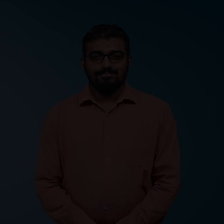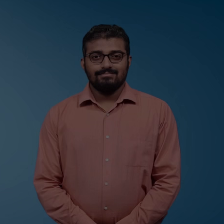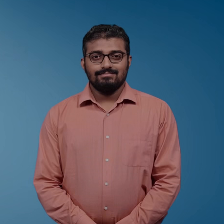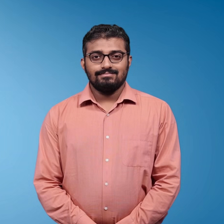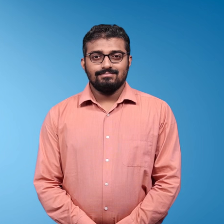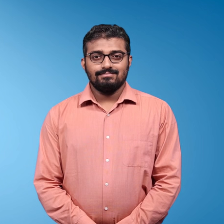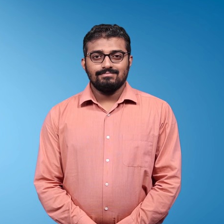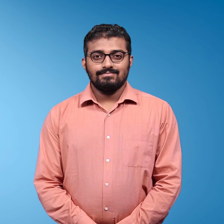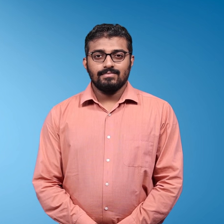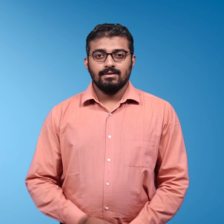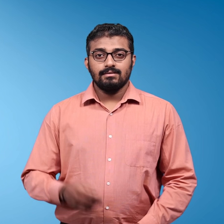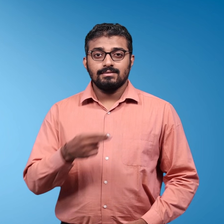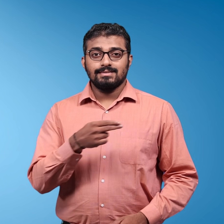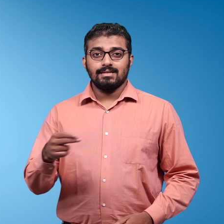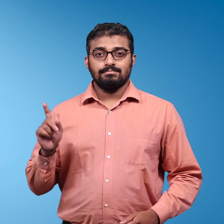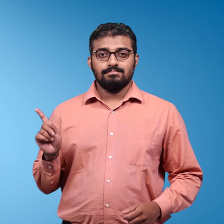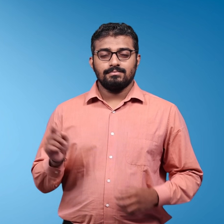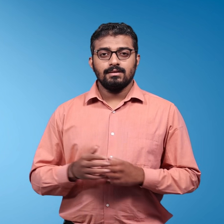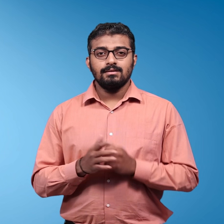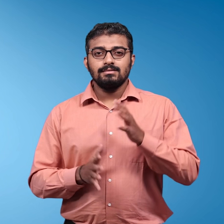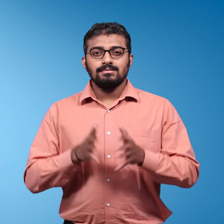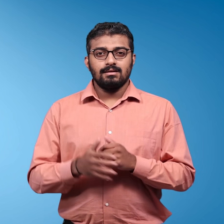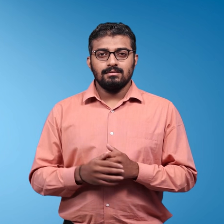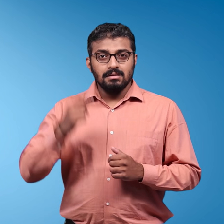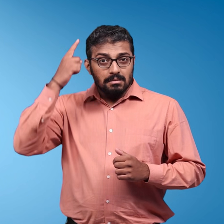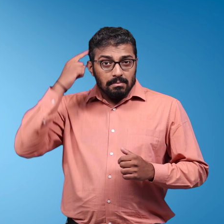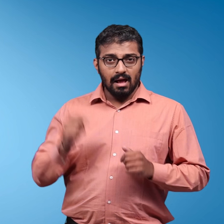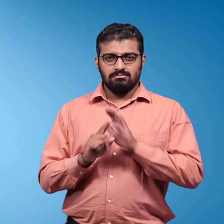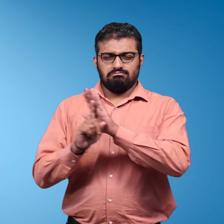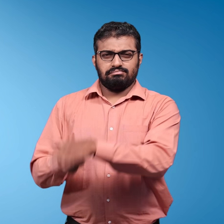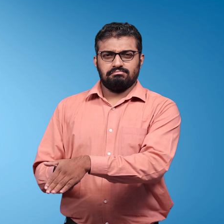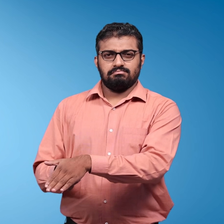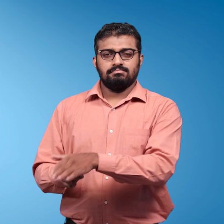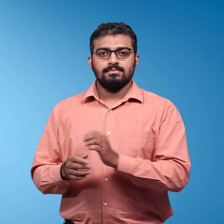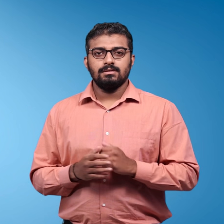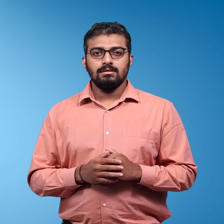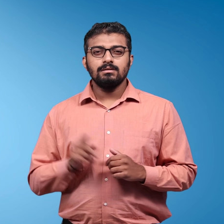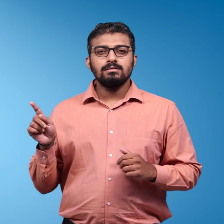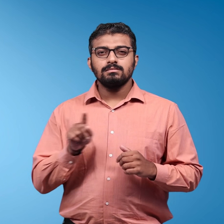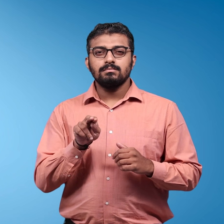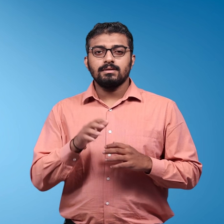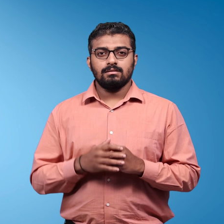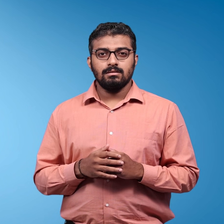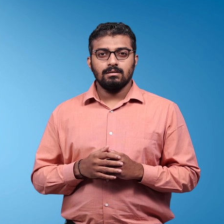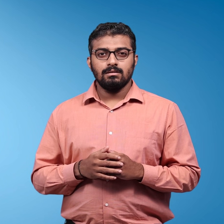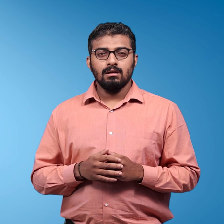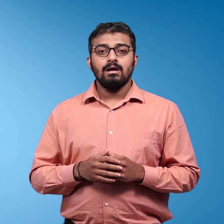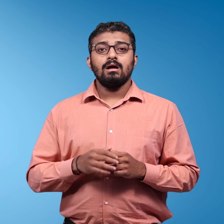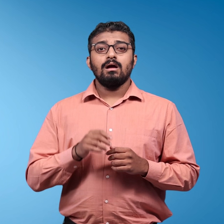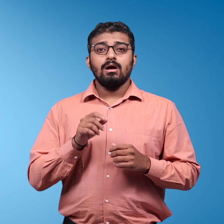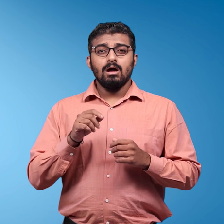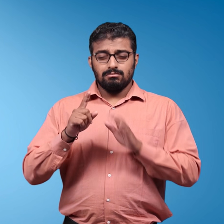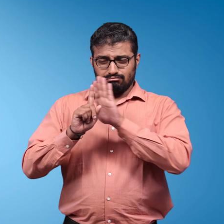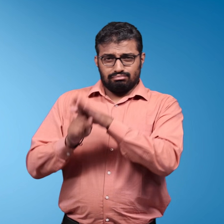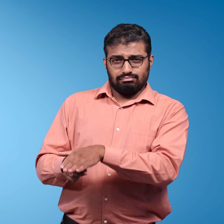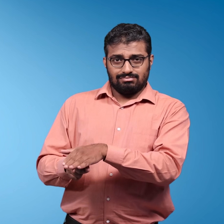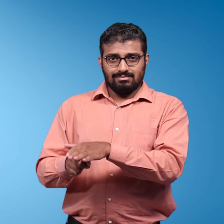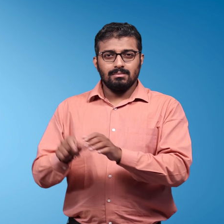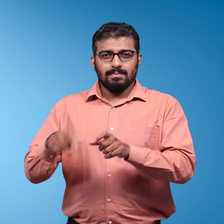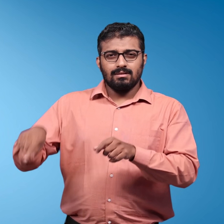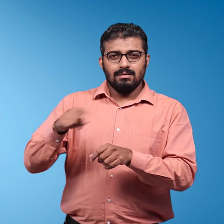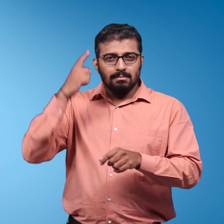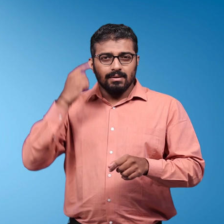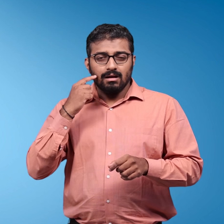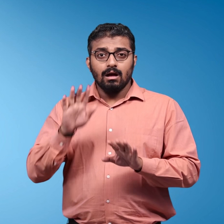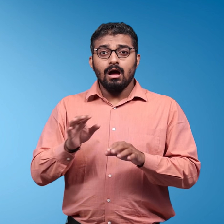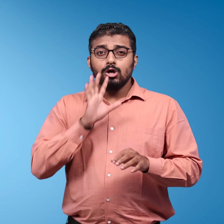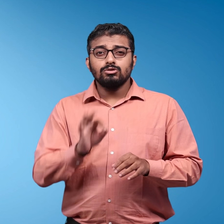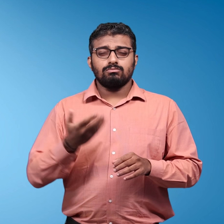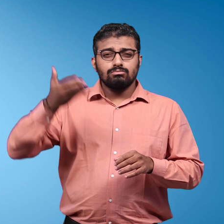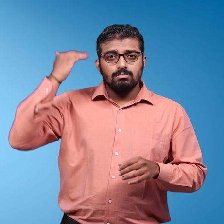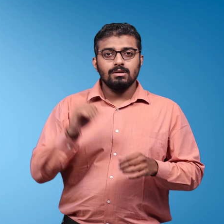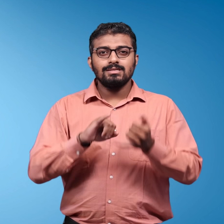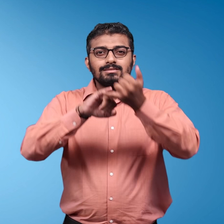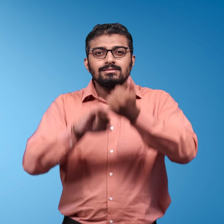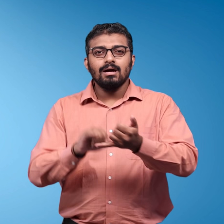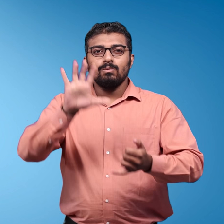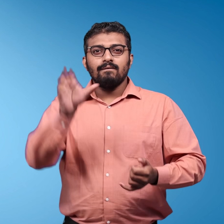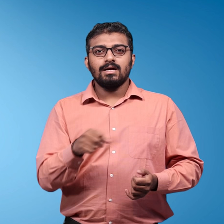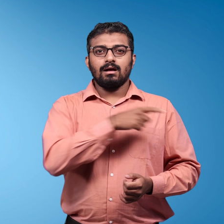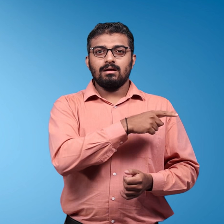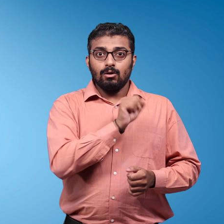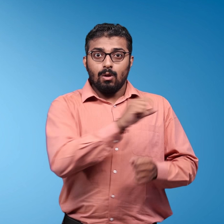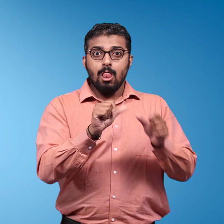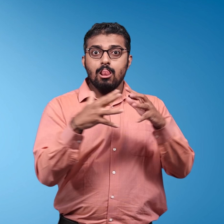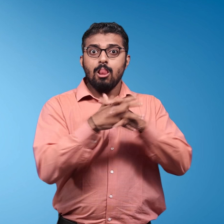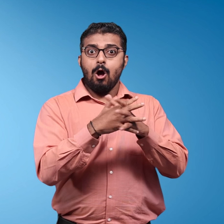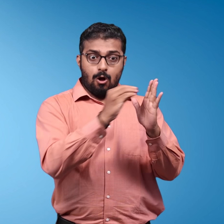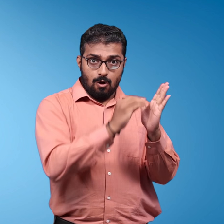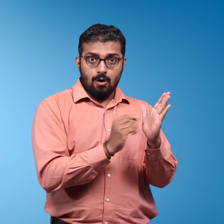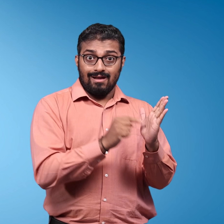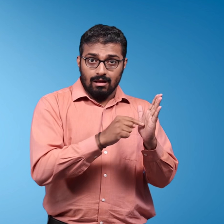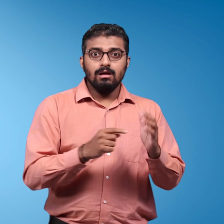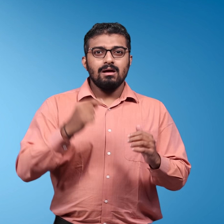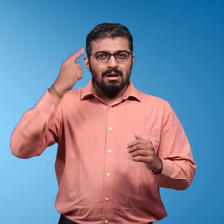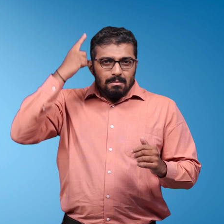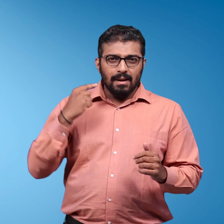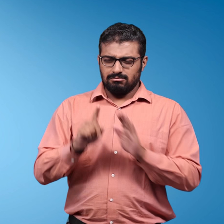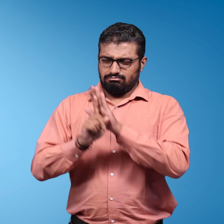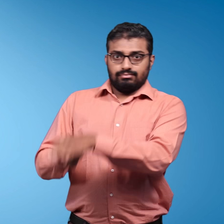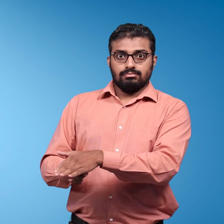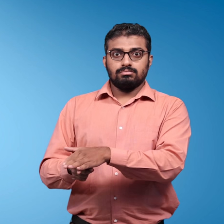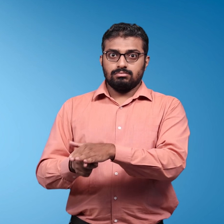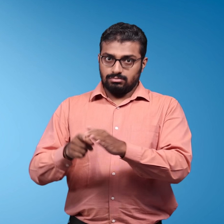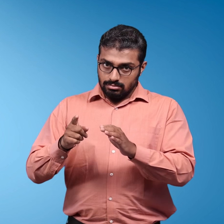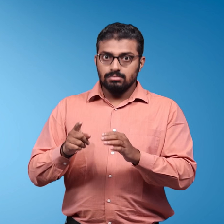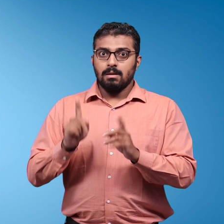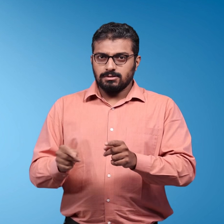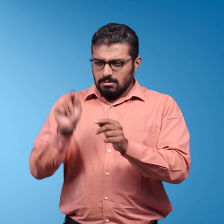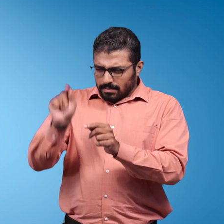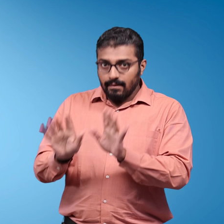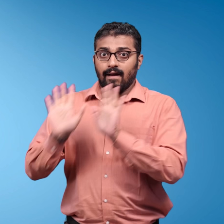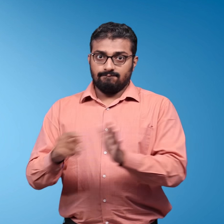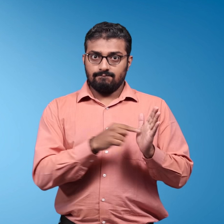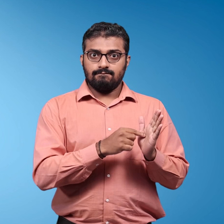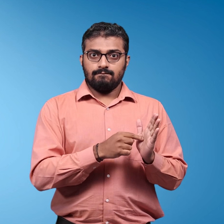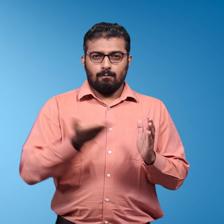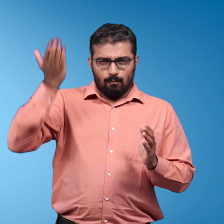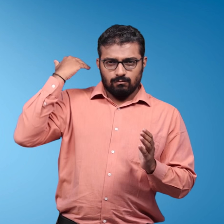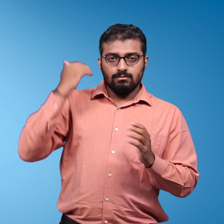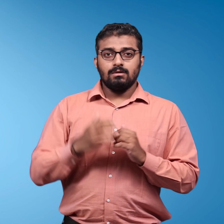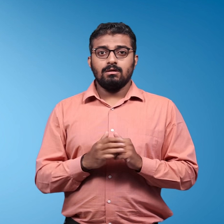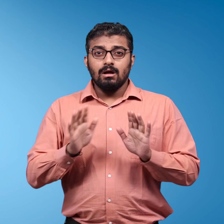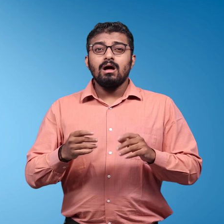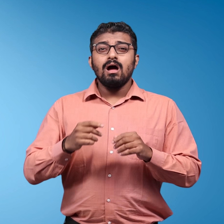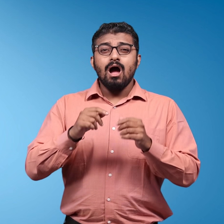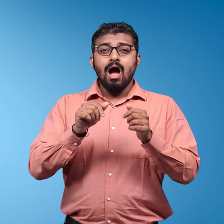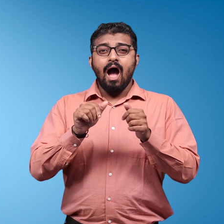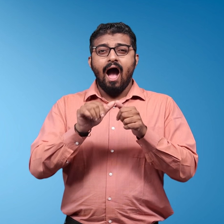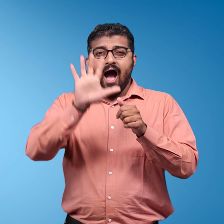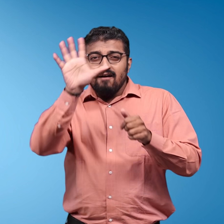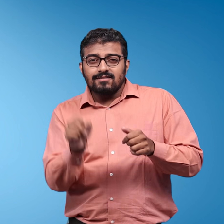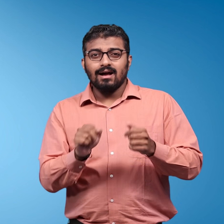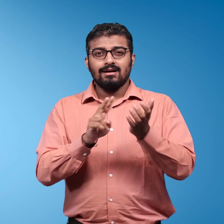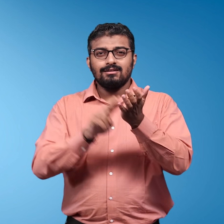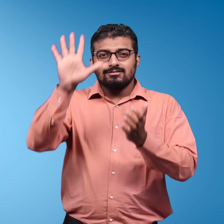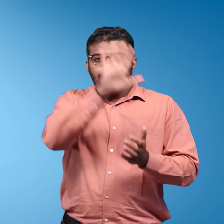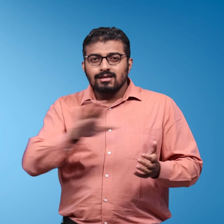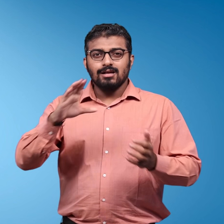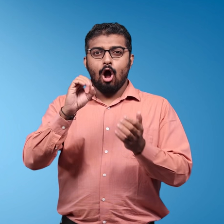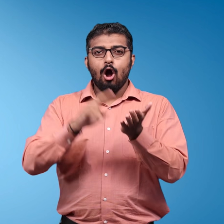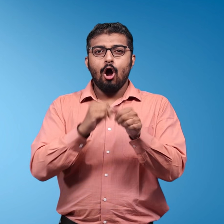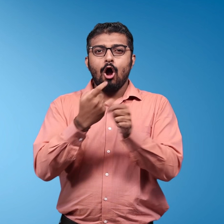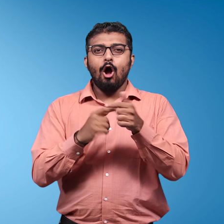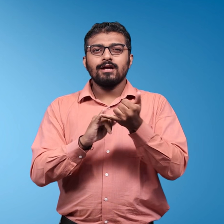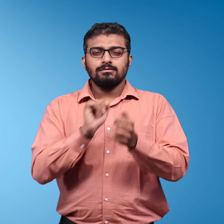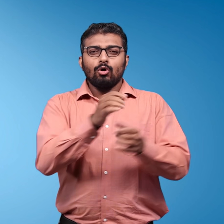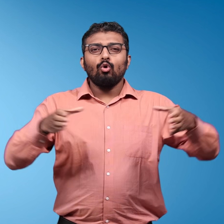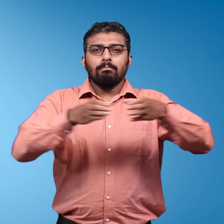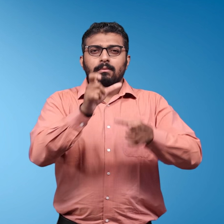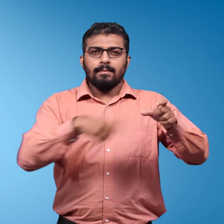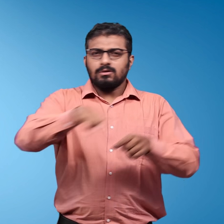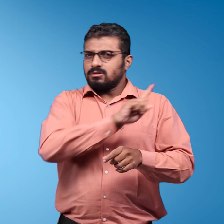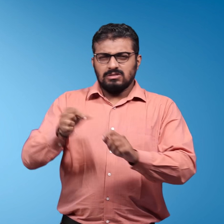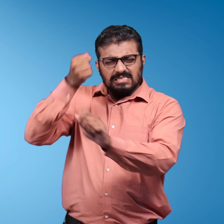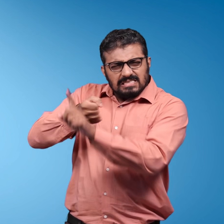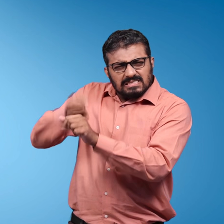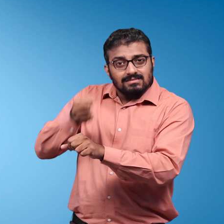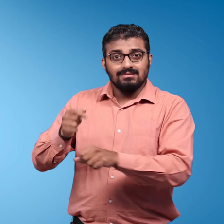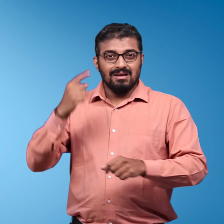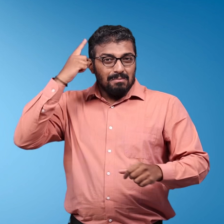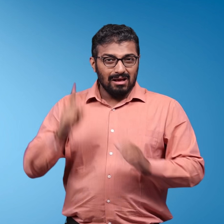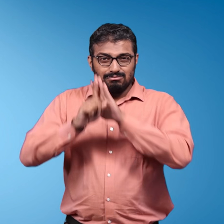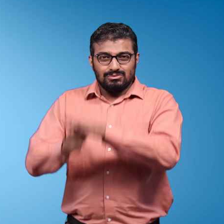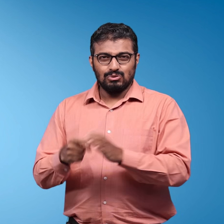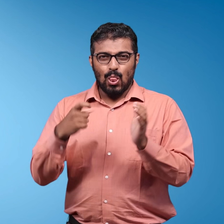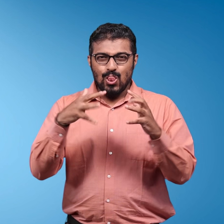Apartheid This sign means apartheid Apartheid means separation on the basis of race South Africa was earlier governed by apartheid laws The African National Congress, a group of people who led the struggle against apartheid and their most well known leader, Nelson Mandela